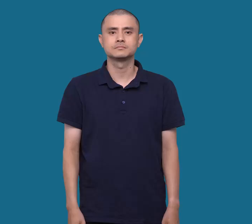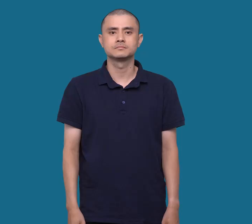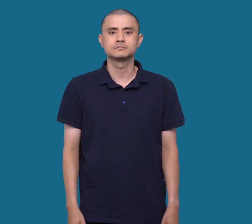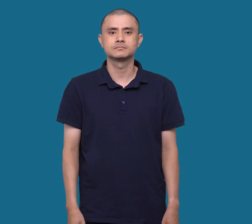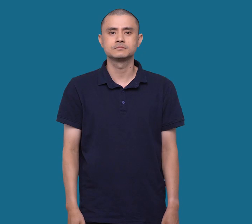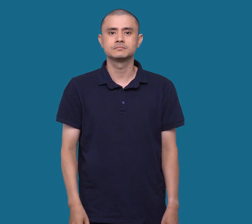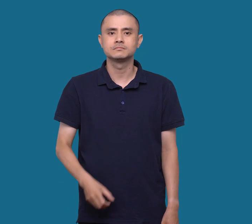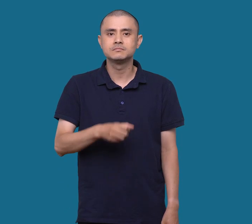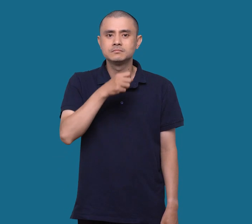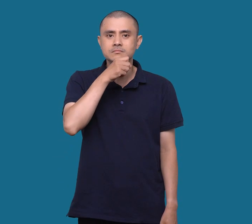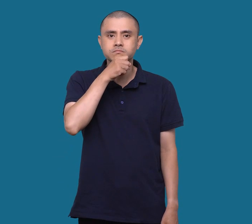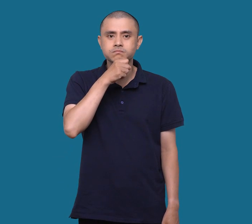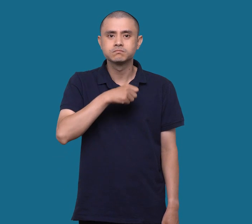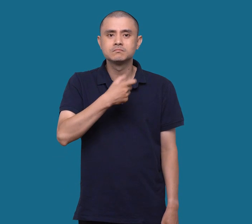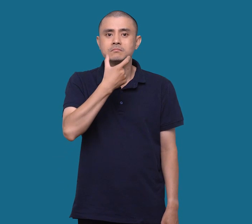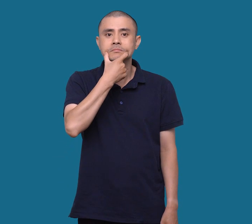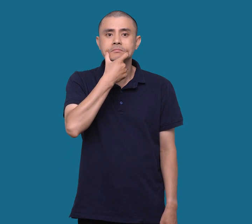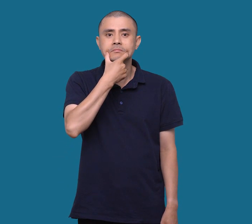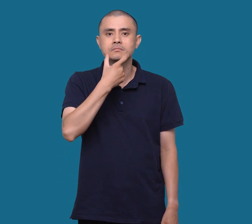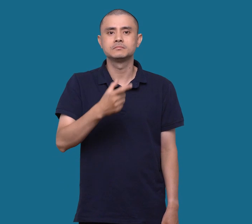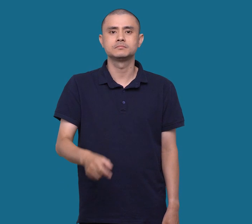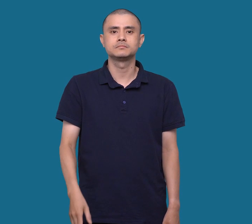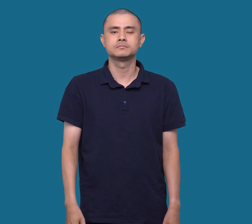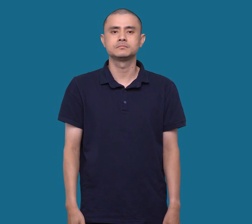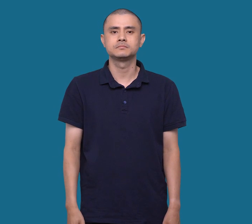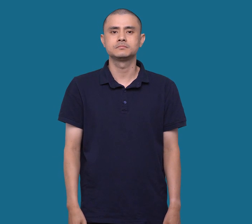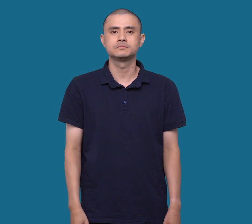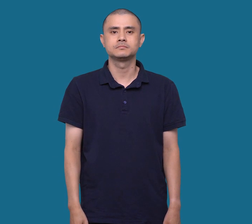ông bà